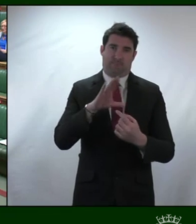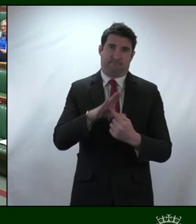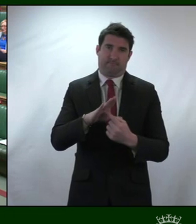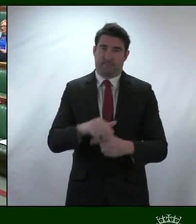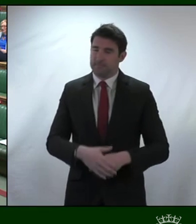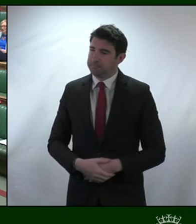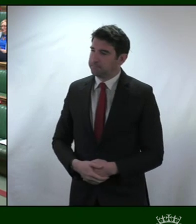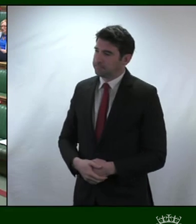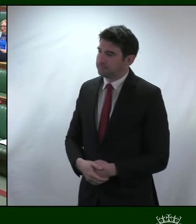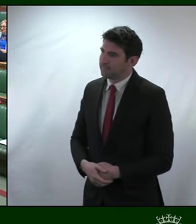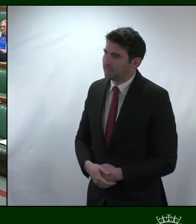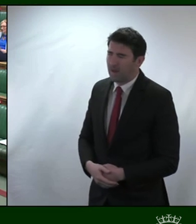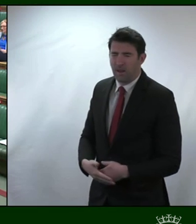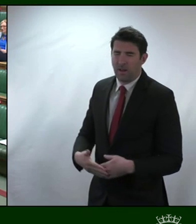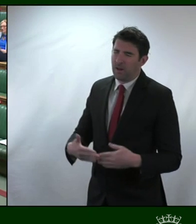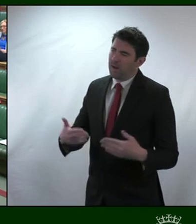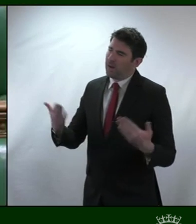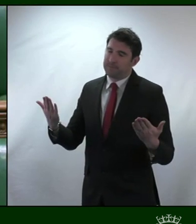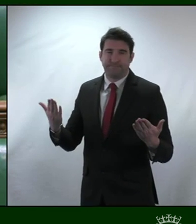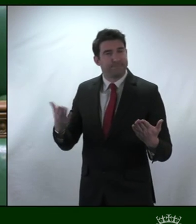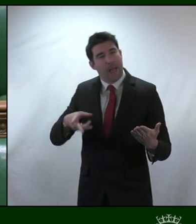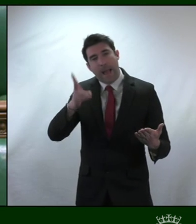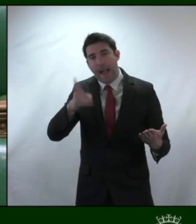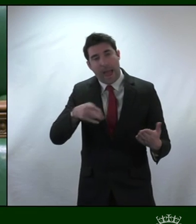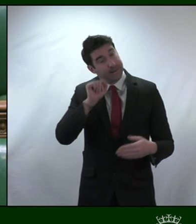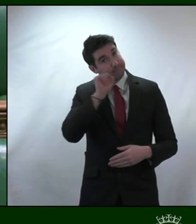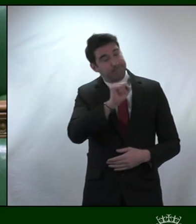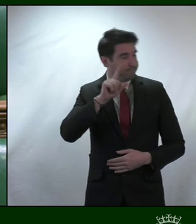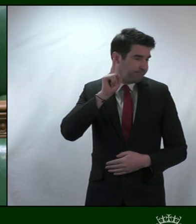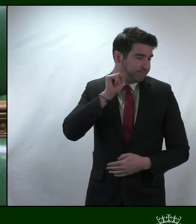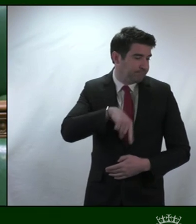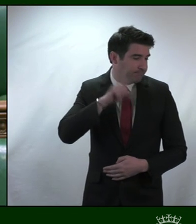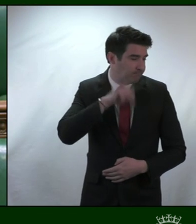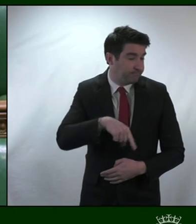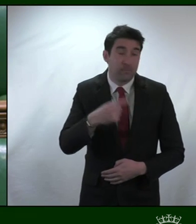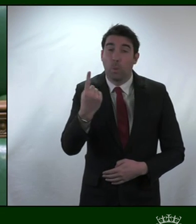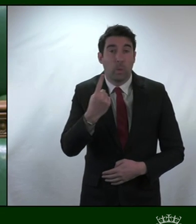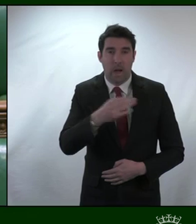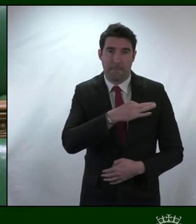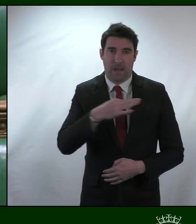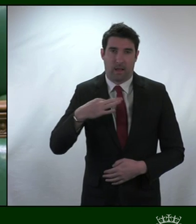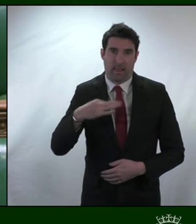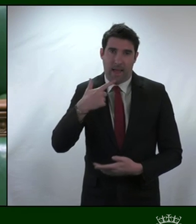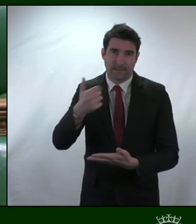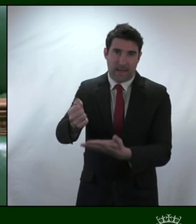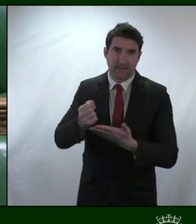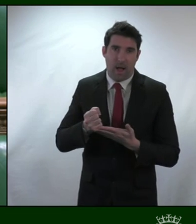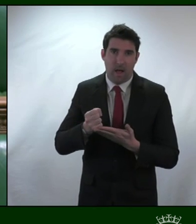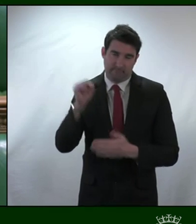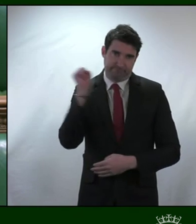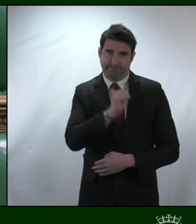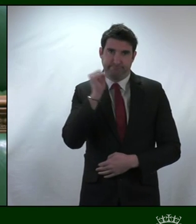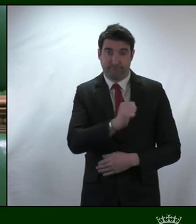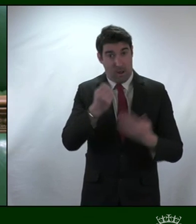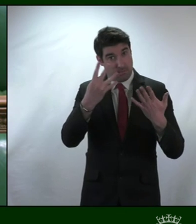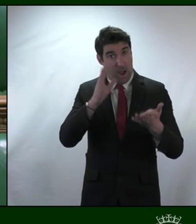Here we go again: ignoring the medical advice, and we know where that leads, because we have seen what happened in the last nine months.